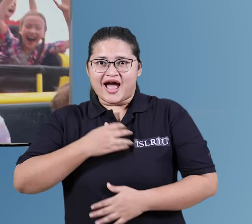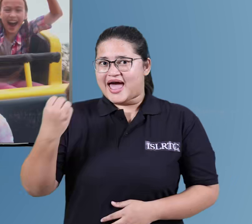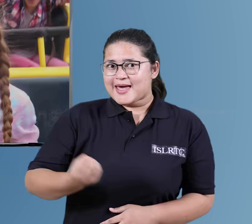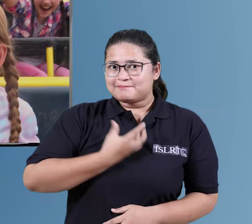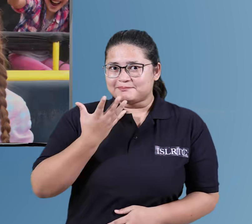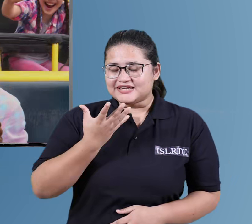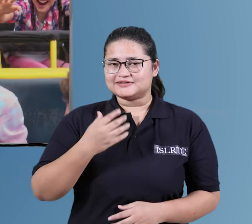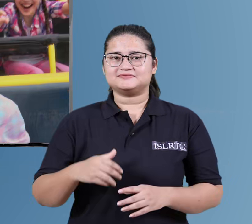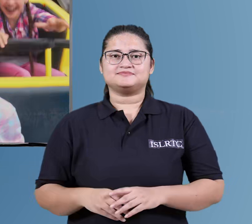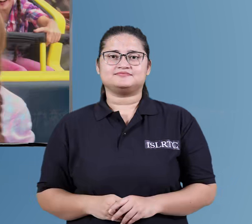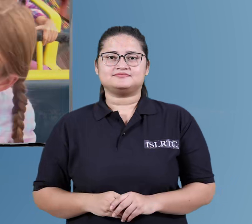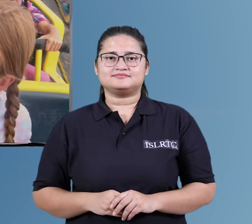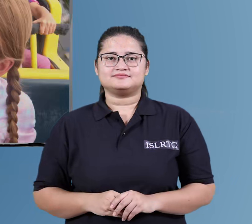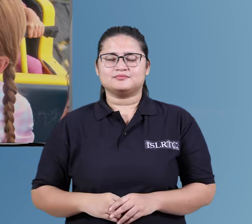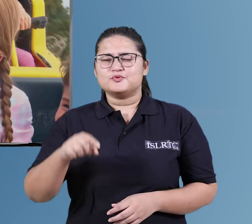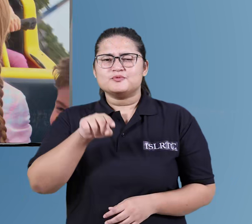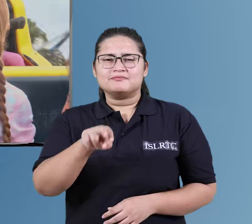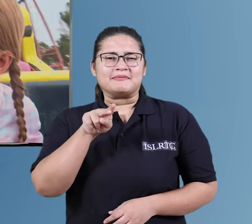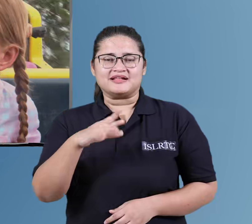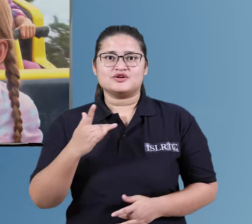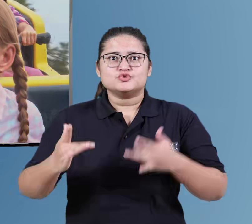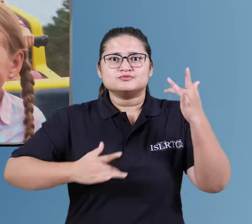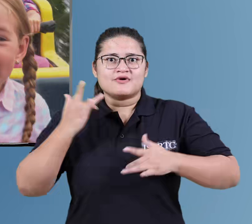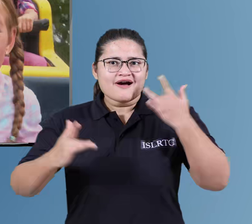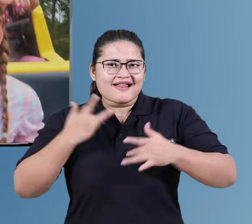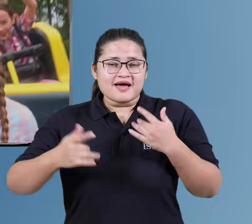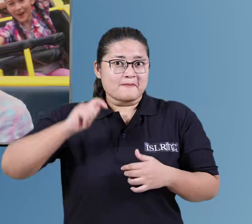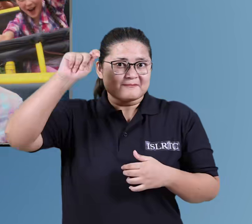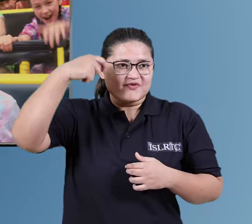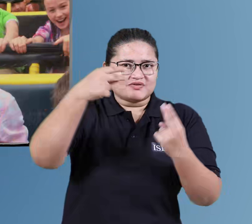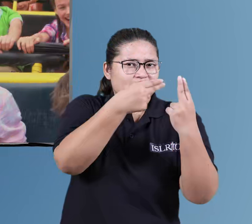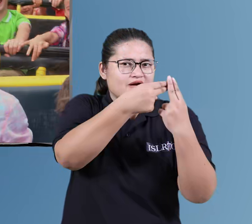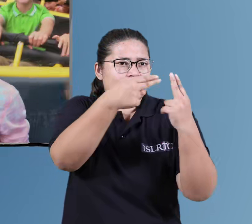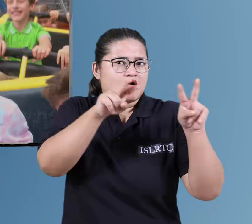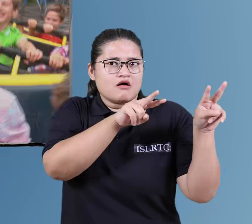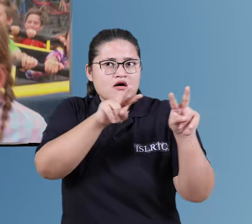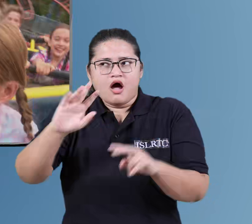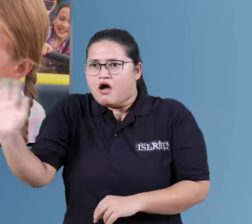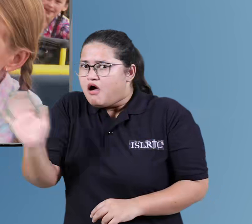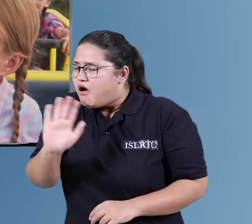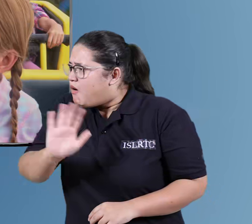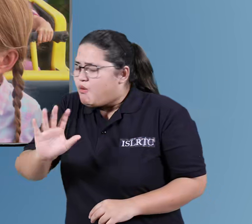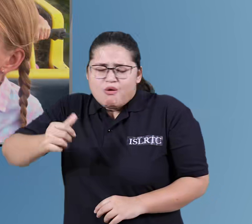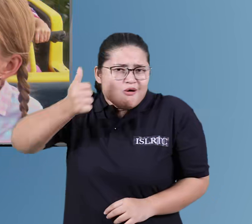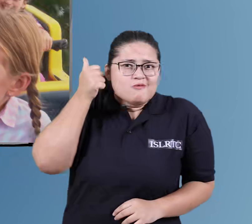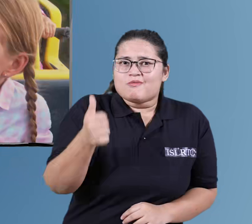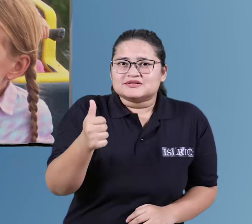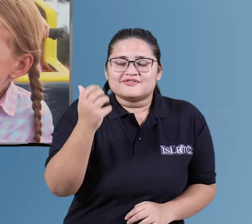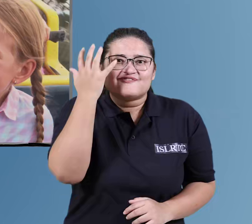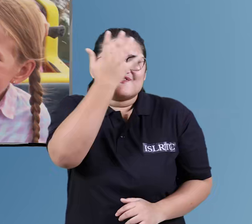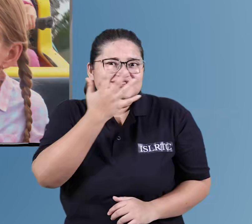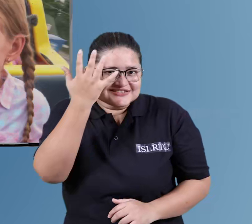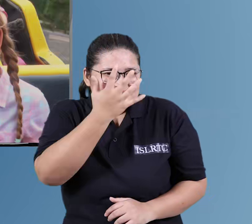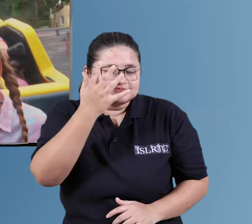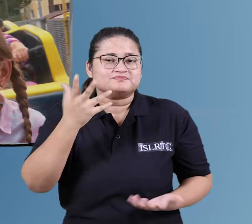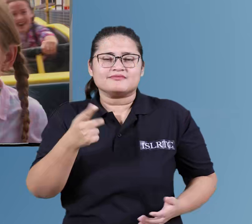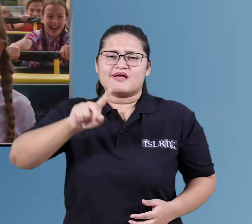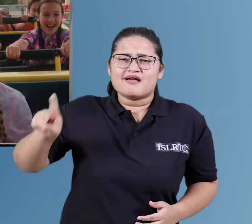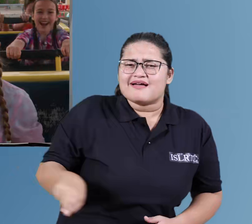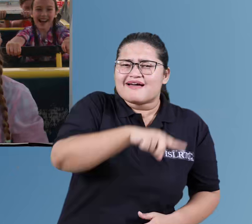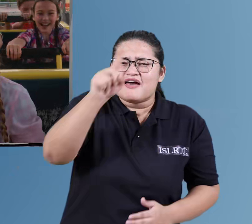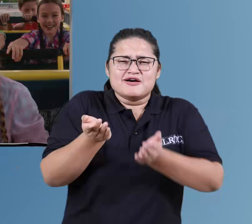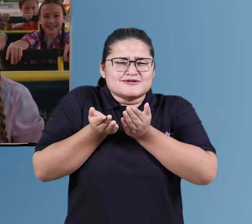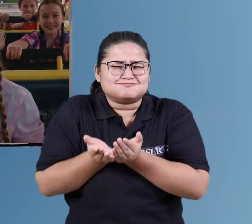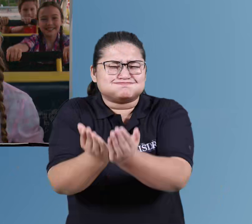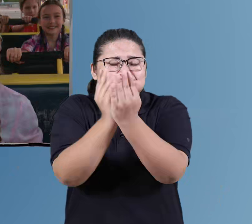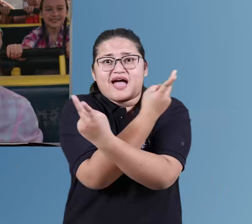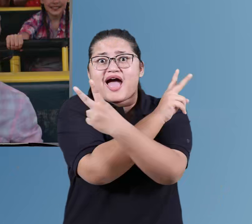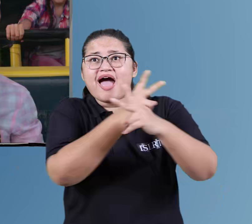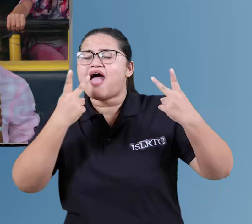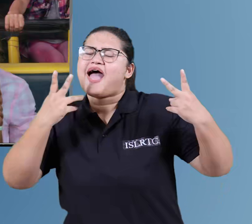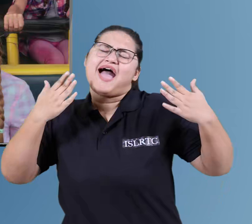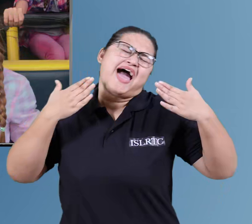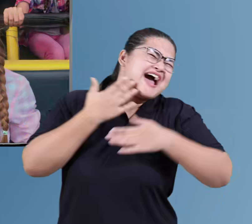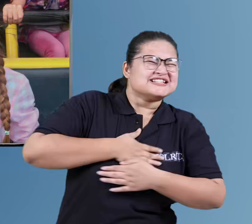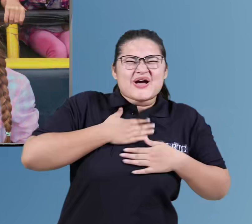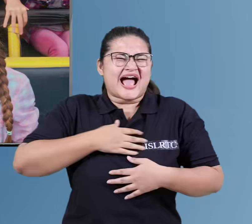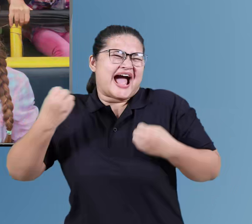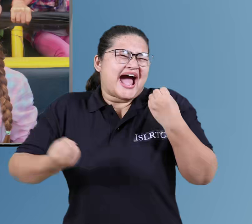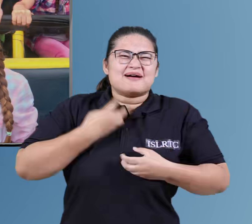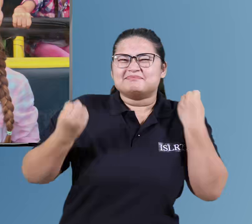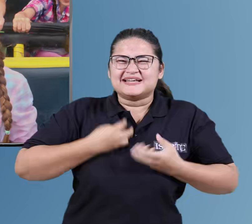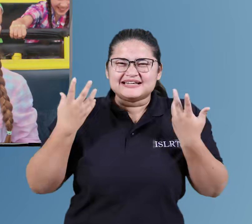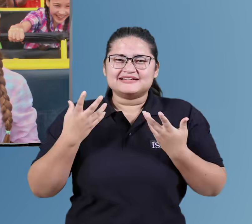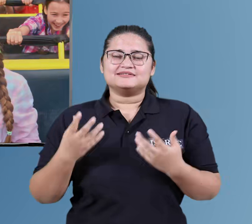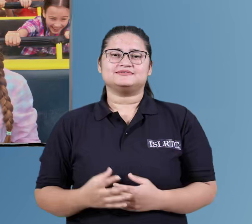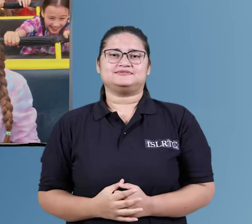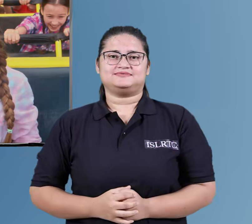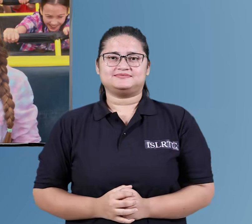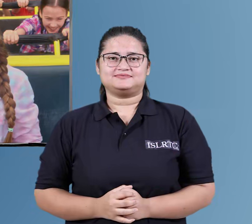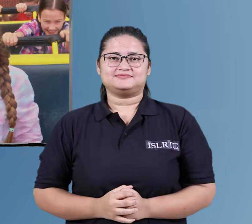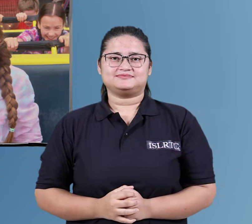Amusement Amusement refers to the state of feeling entertained or finding something enjoyable. For example, I was amused by watching a movie or visiting the amusement park.